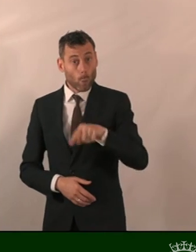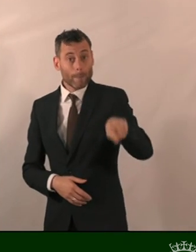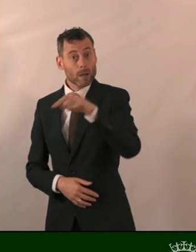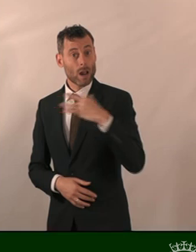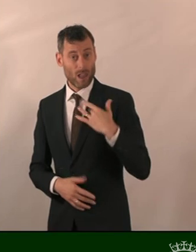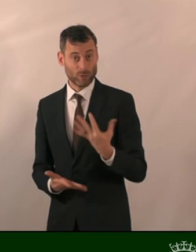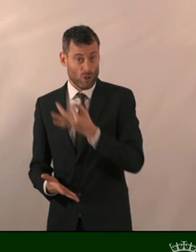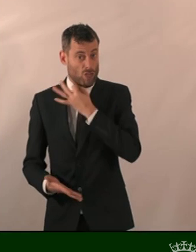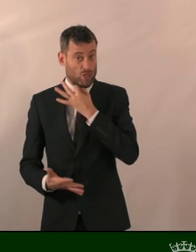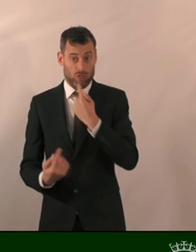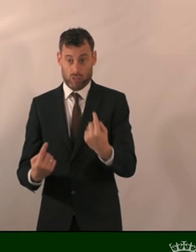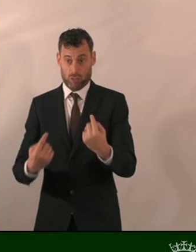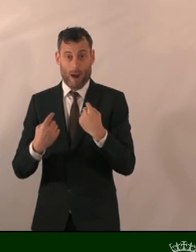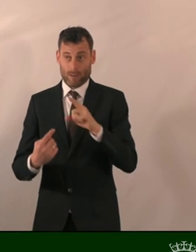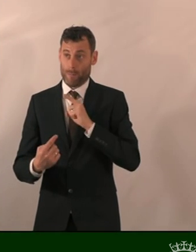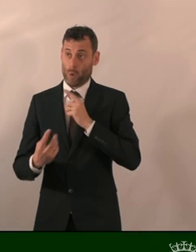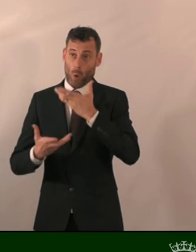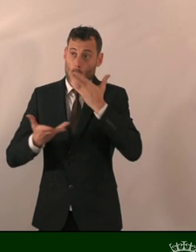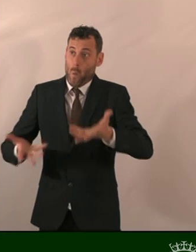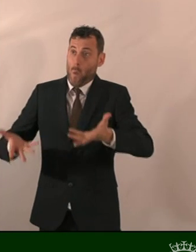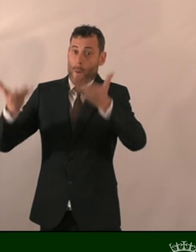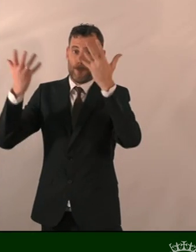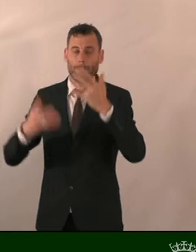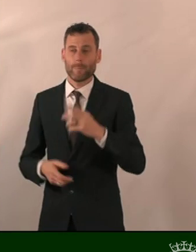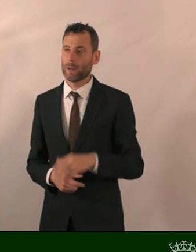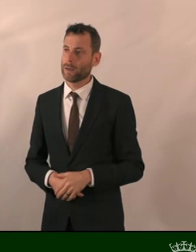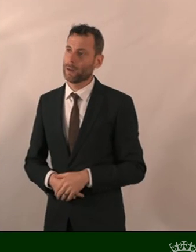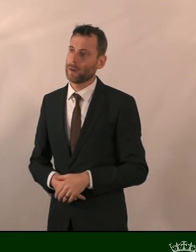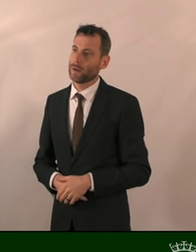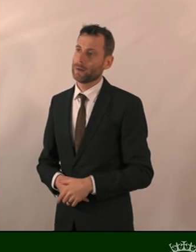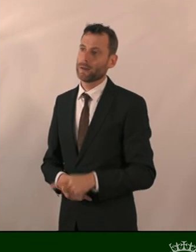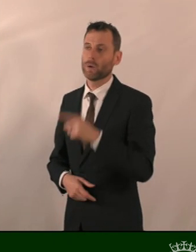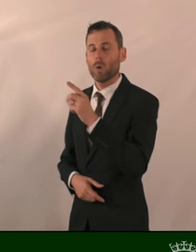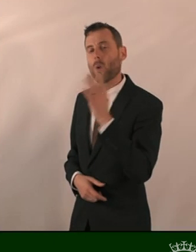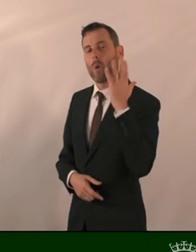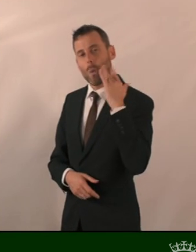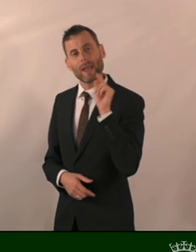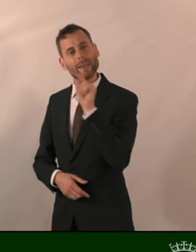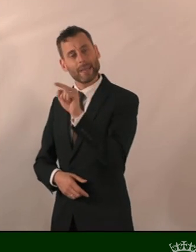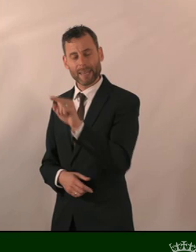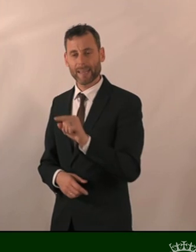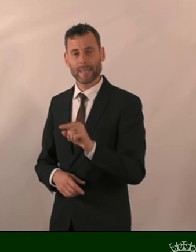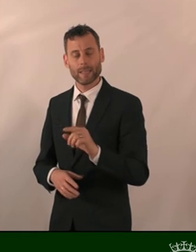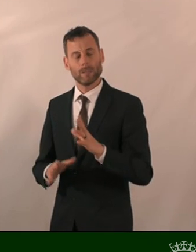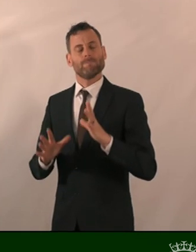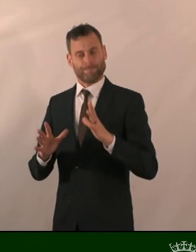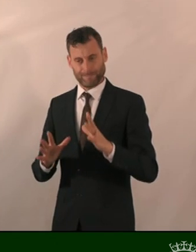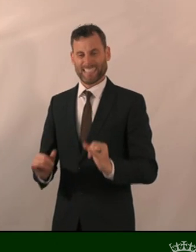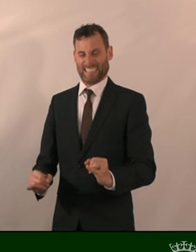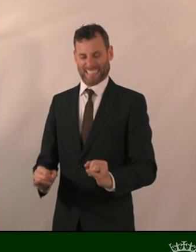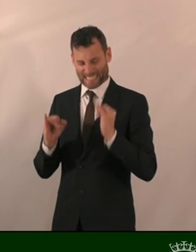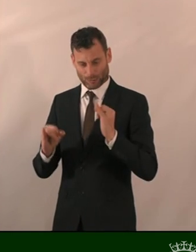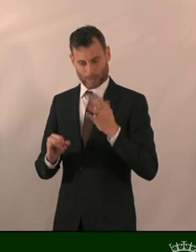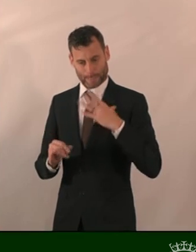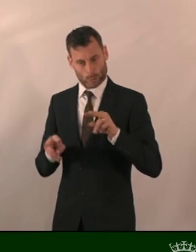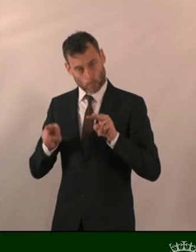The Prime Minister cannot be a climate denier, can he, so when will he take climate crisis seriously?